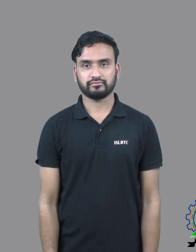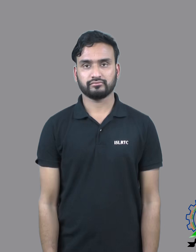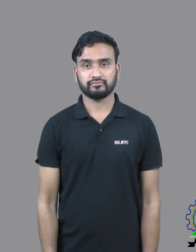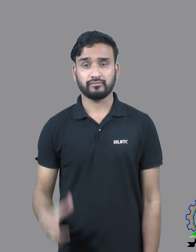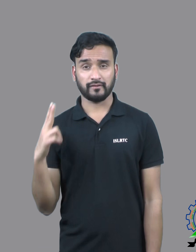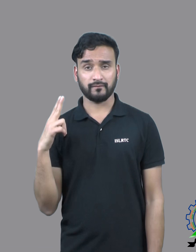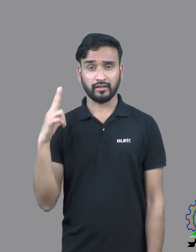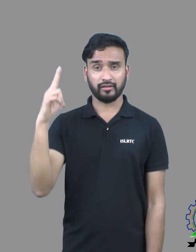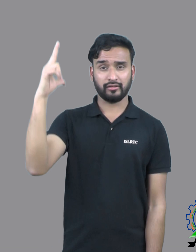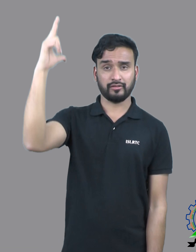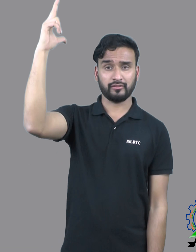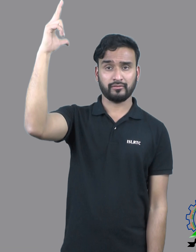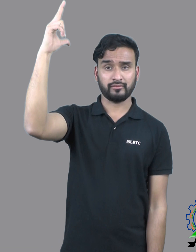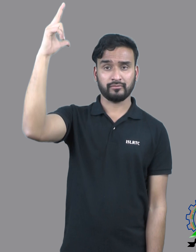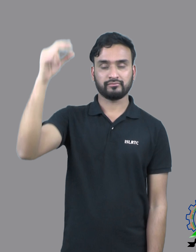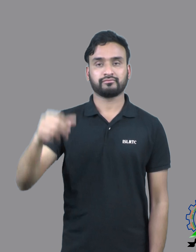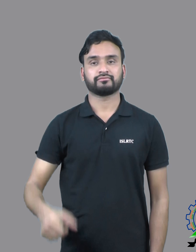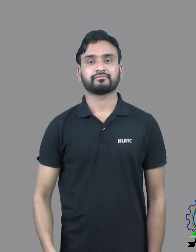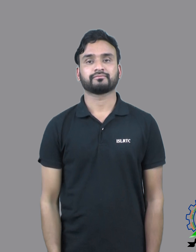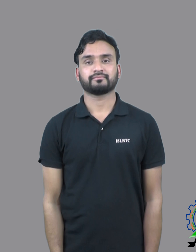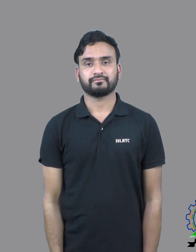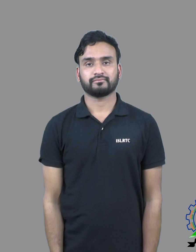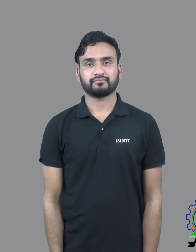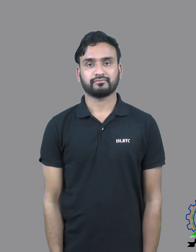Tall